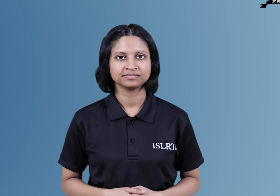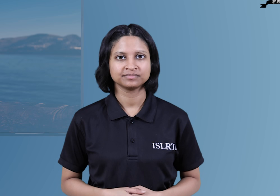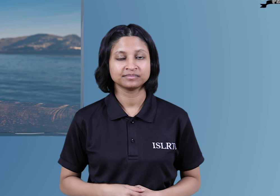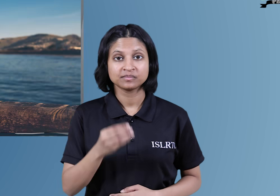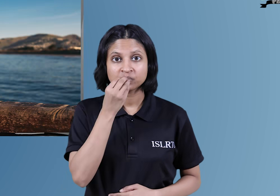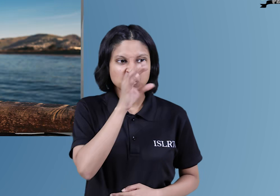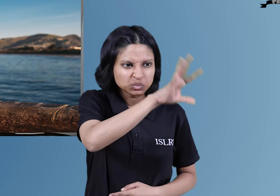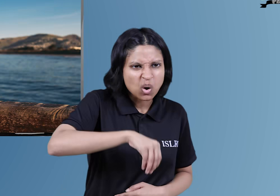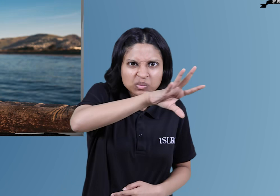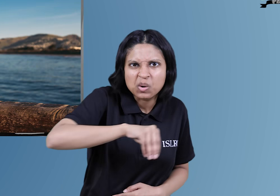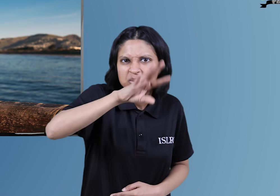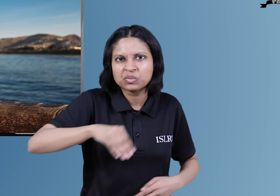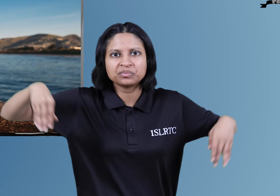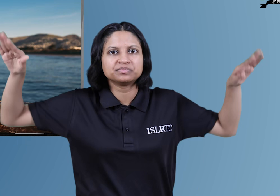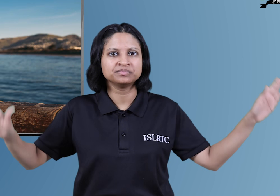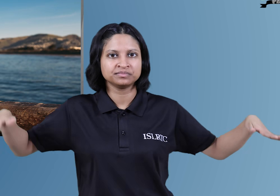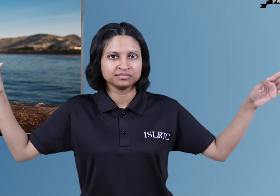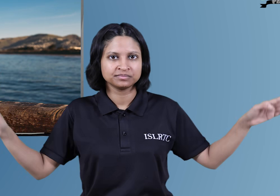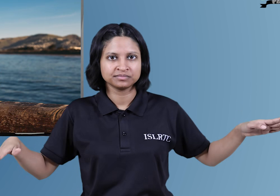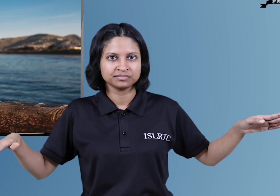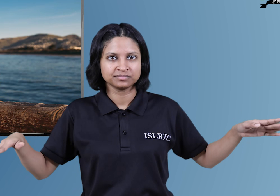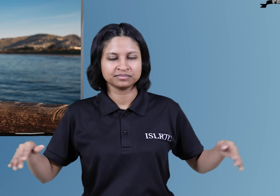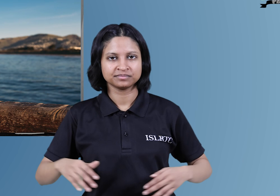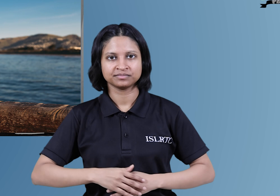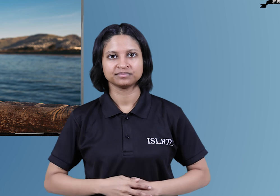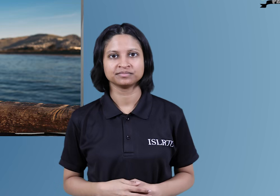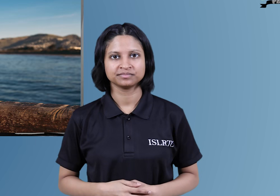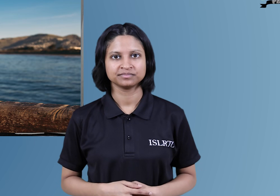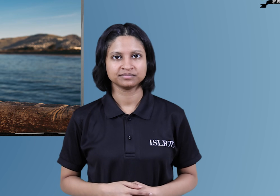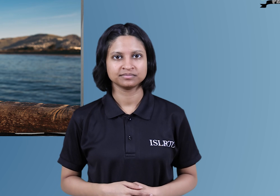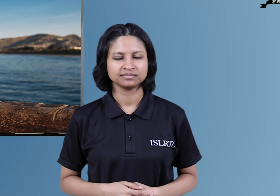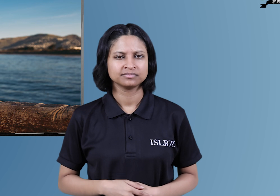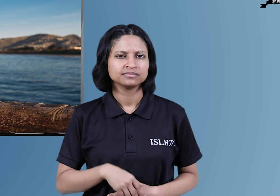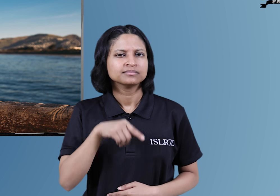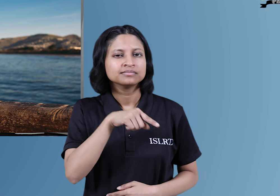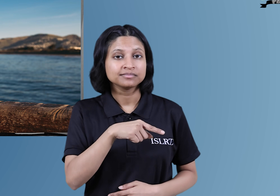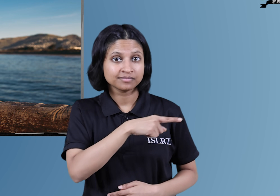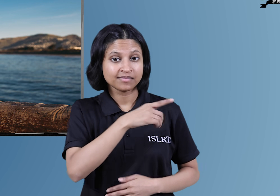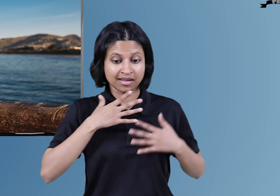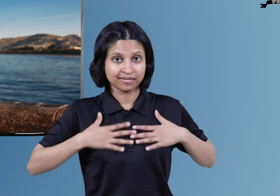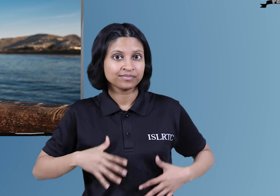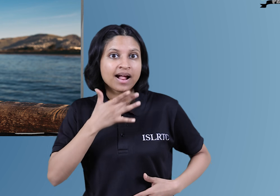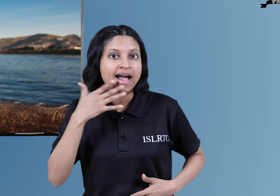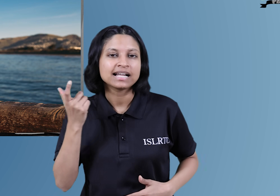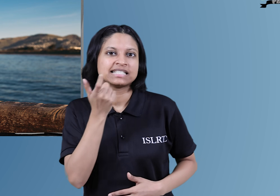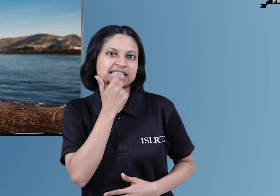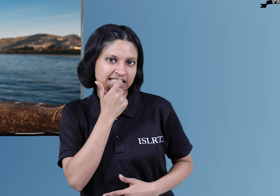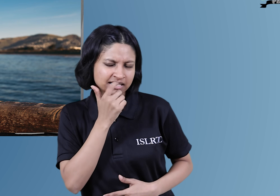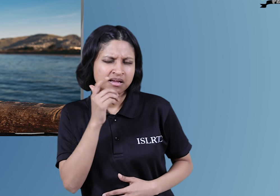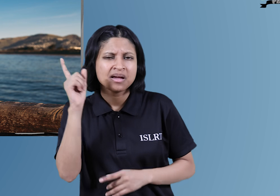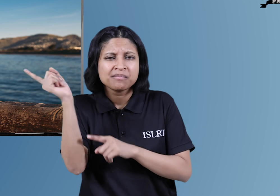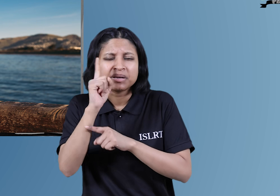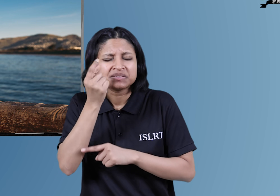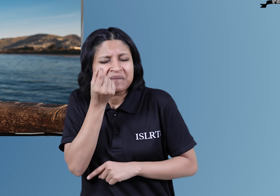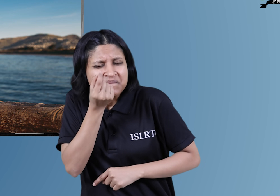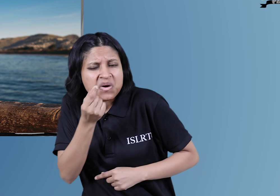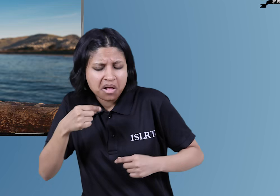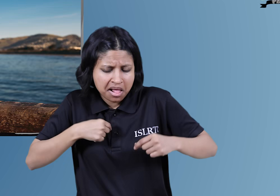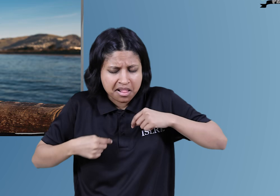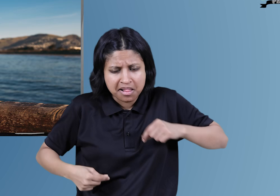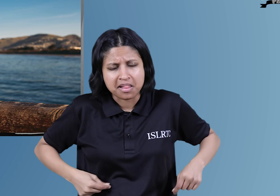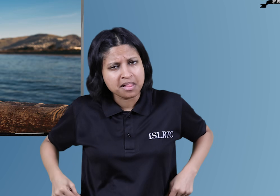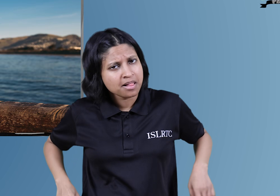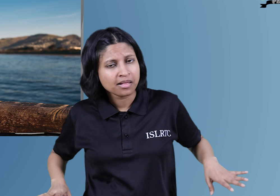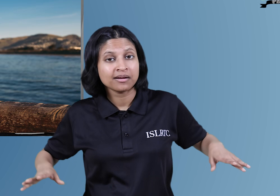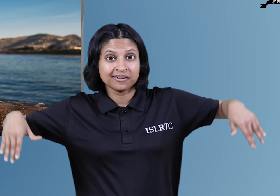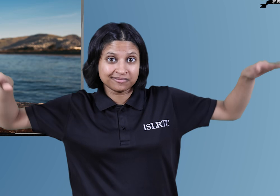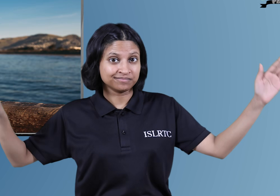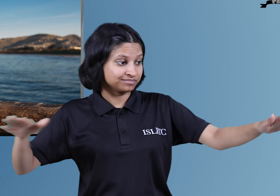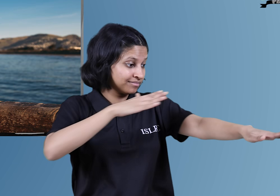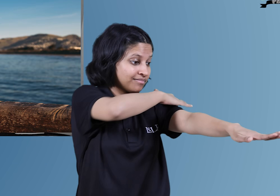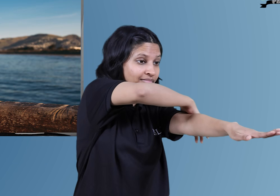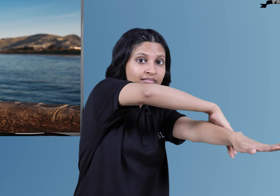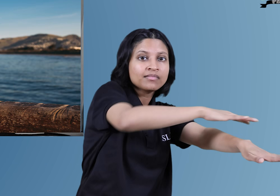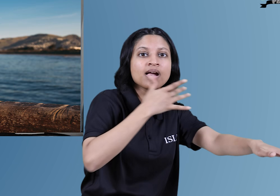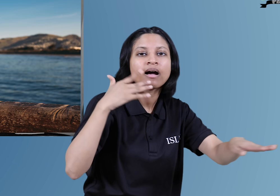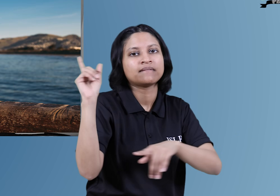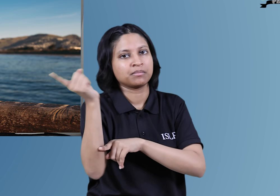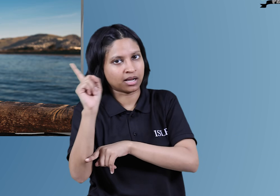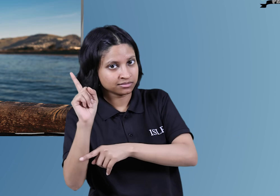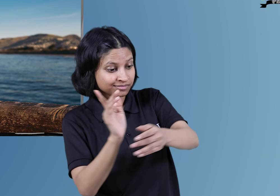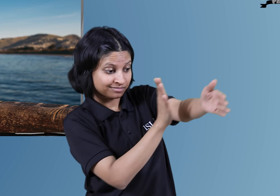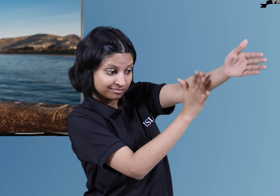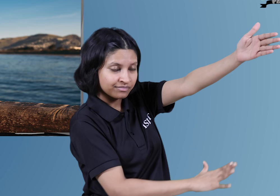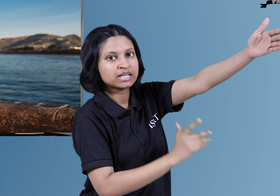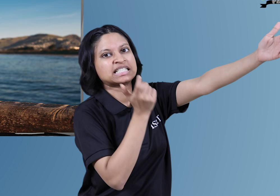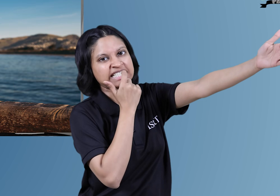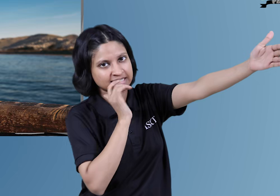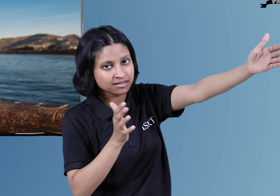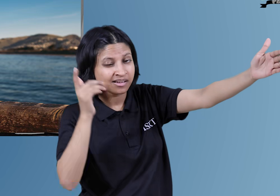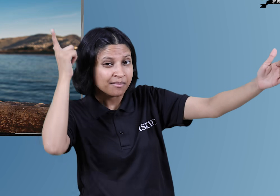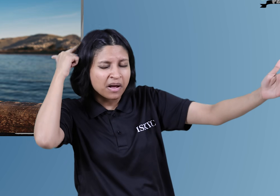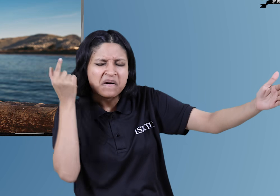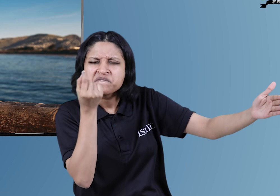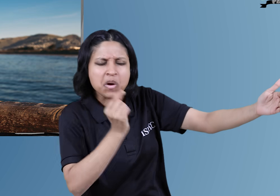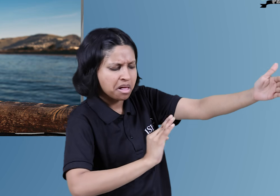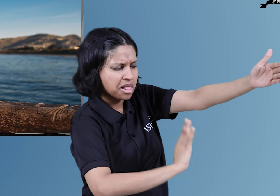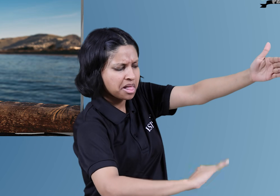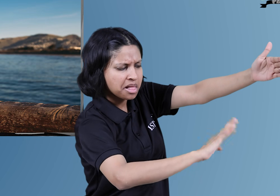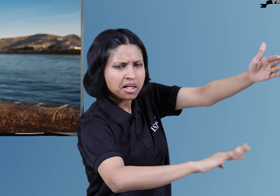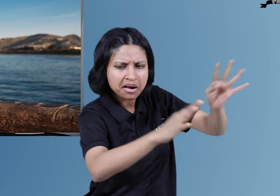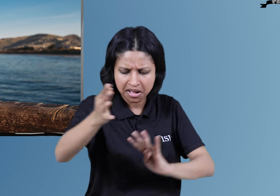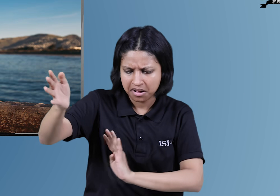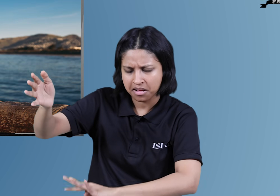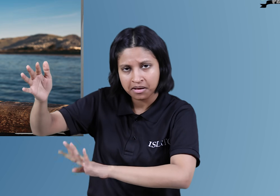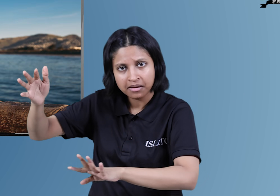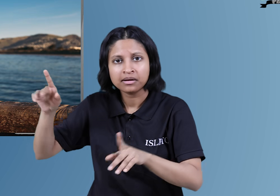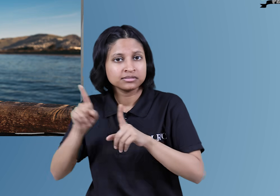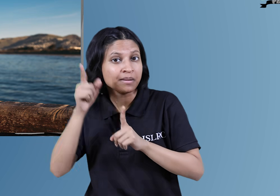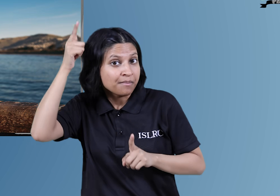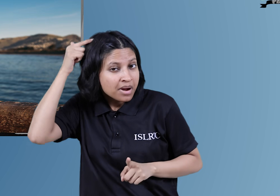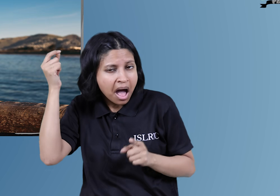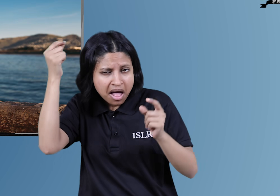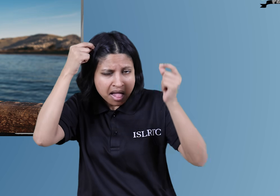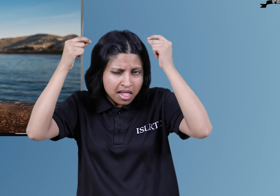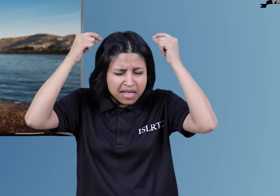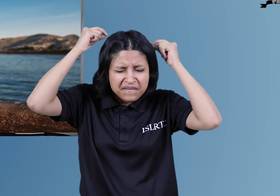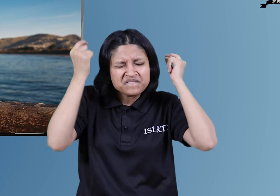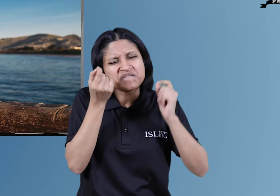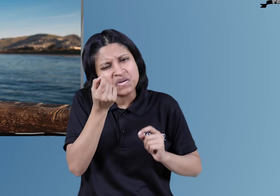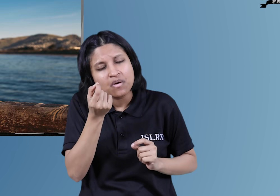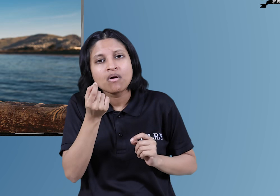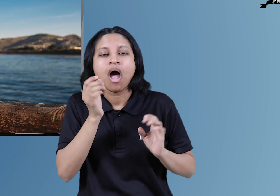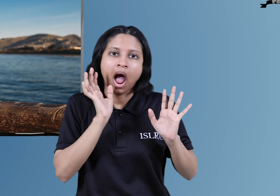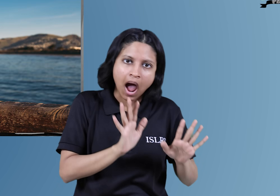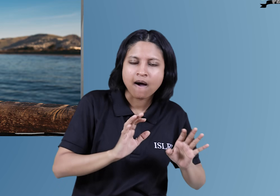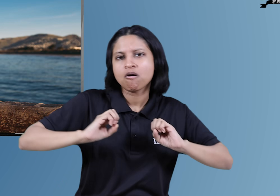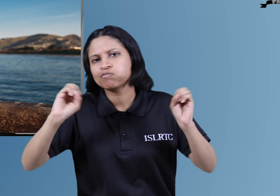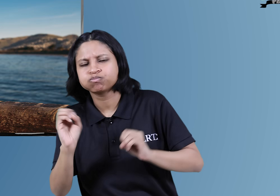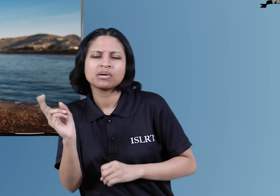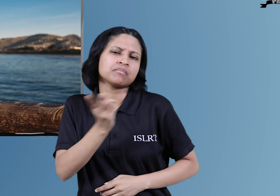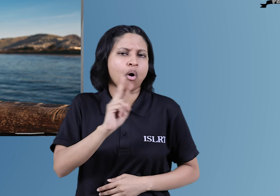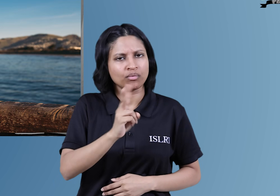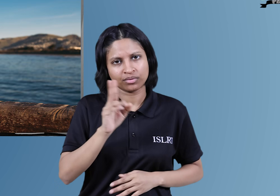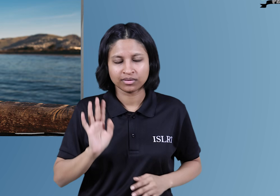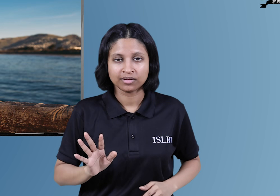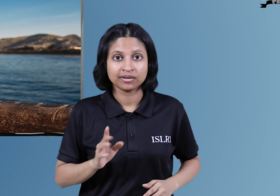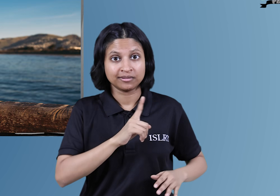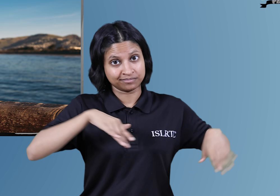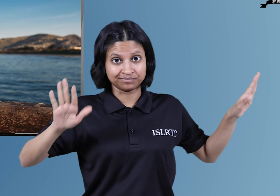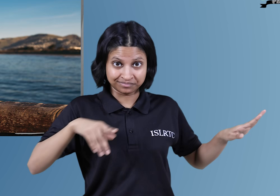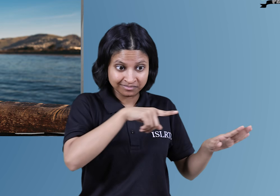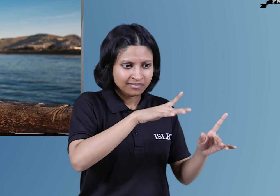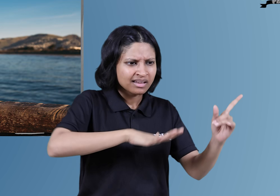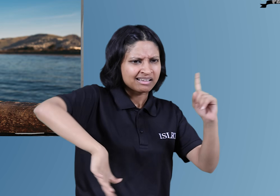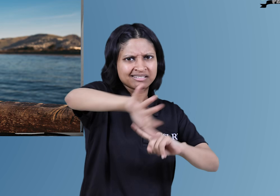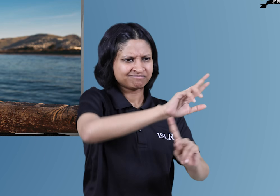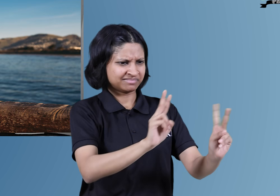Seagull Seagulls have white or gray bodies with black markings on their heads and wings. They are adaptable birds